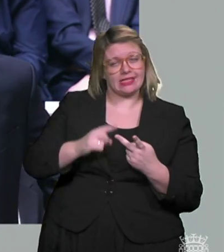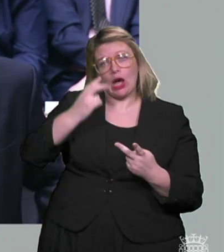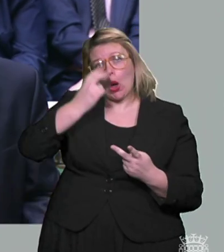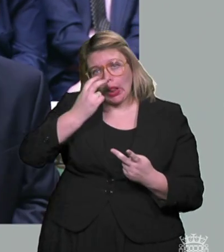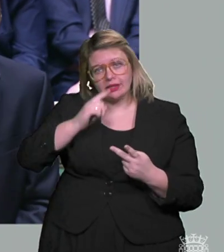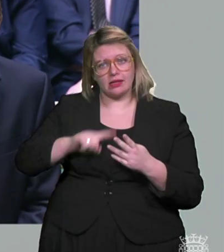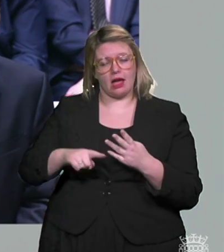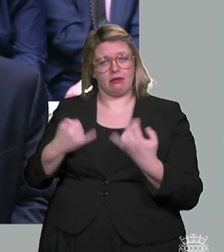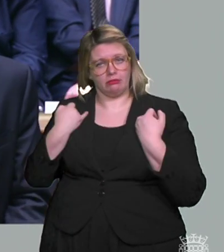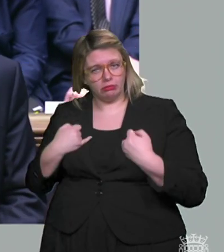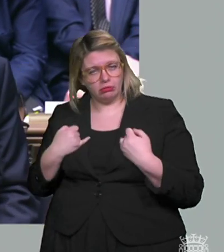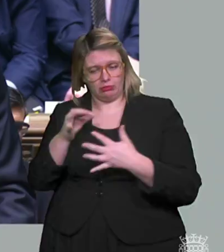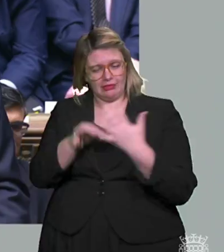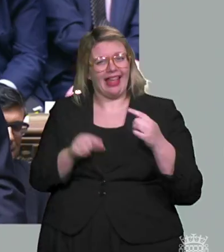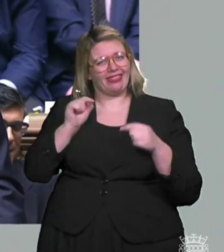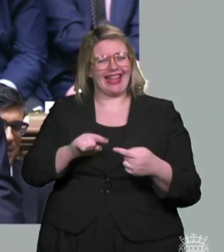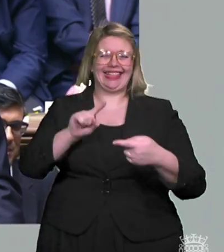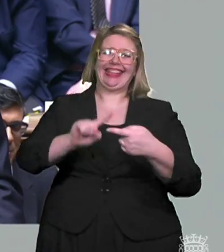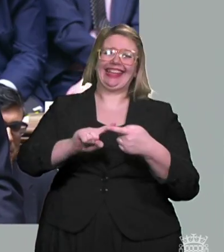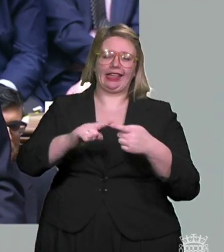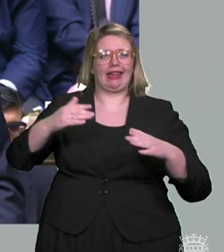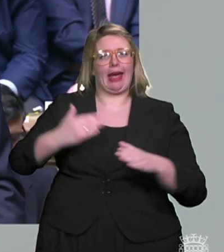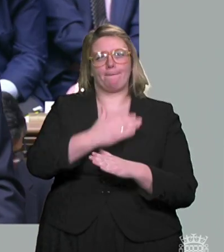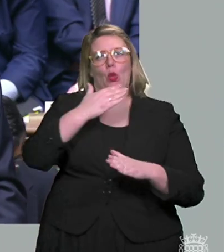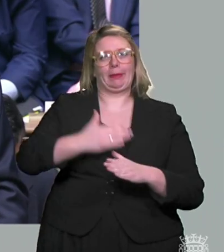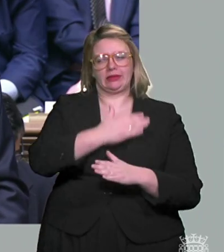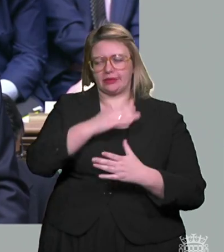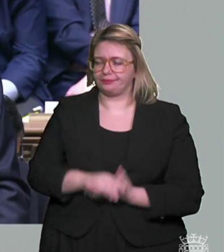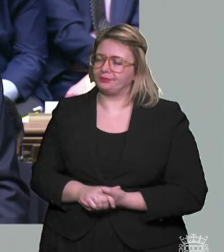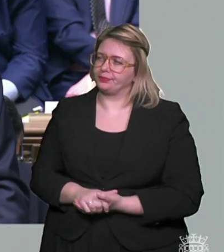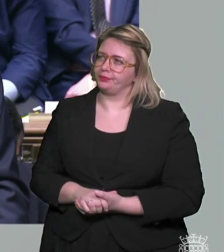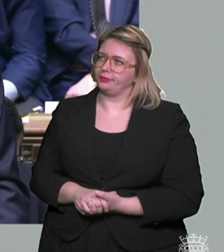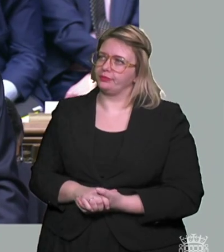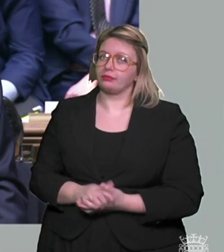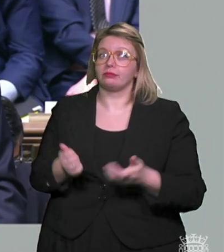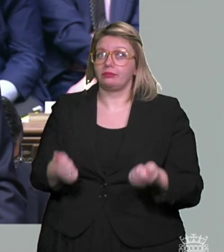That is the E of the employment pillar of today’s growth budget.